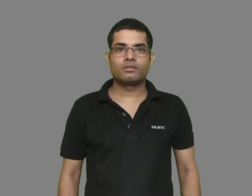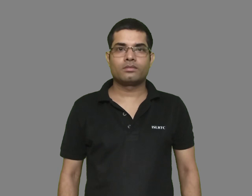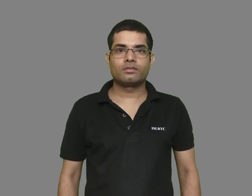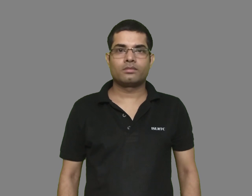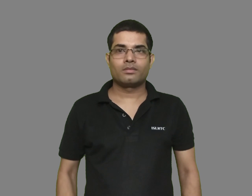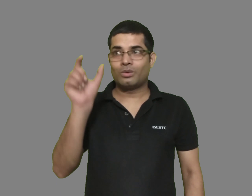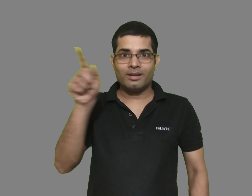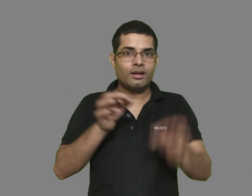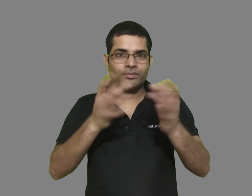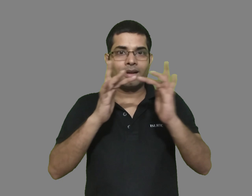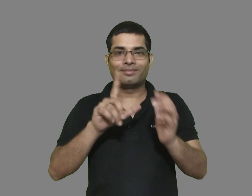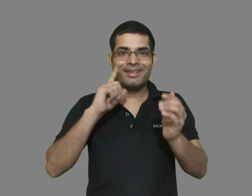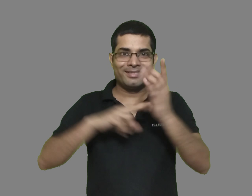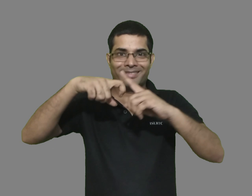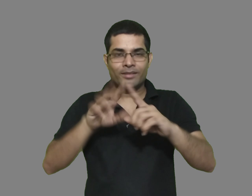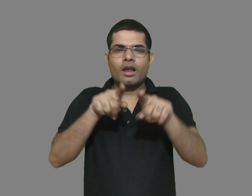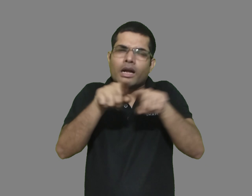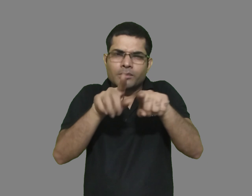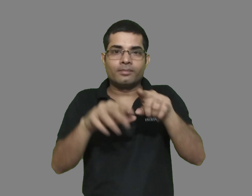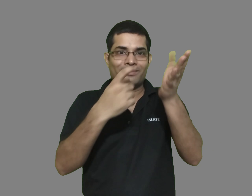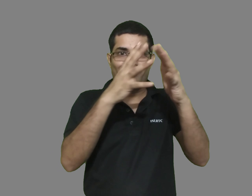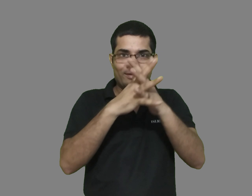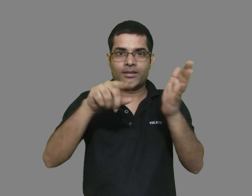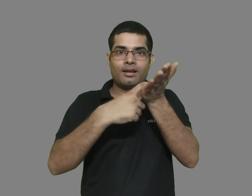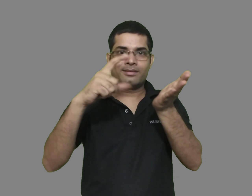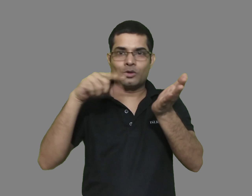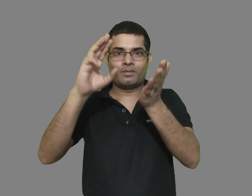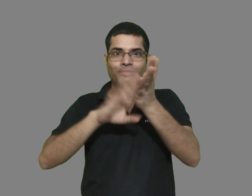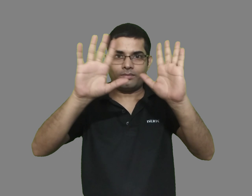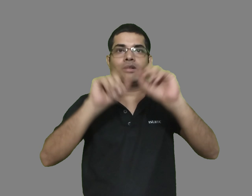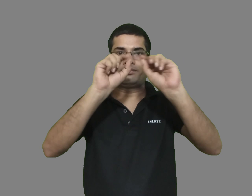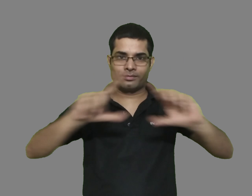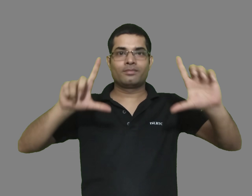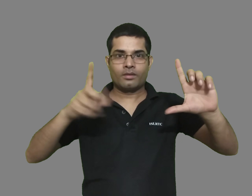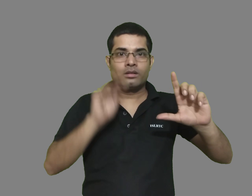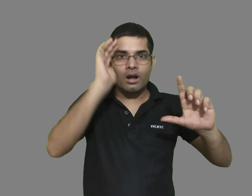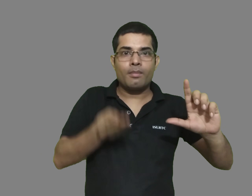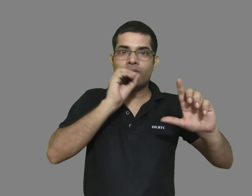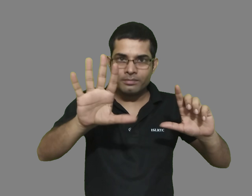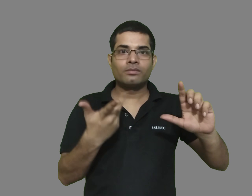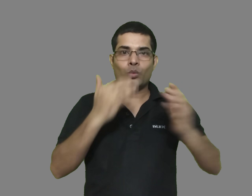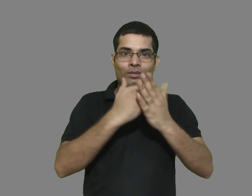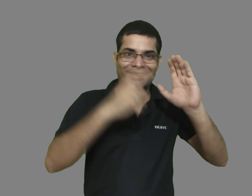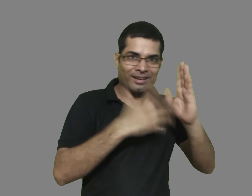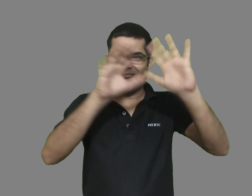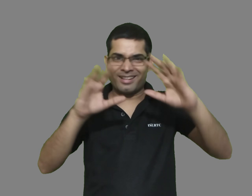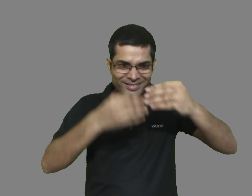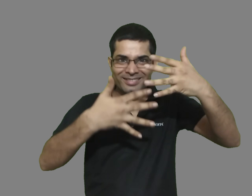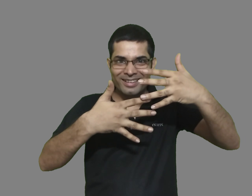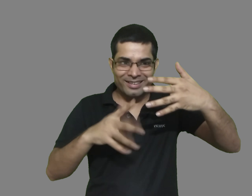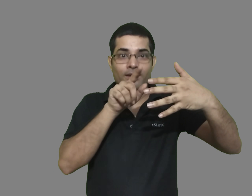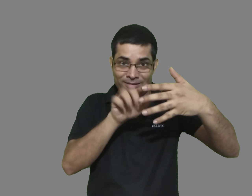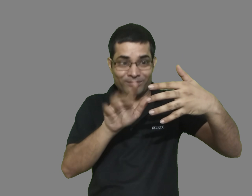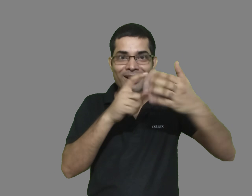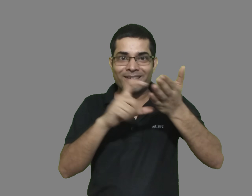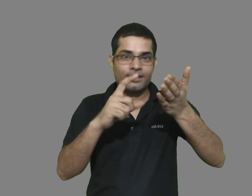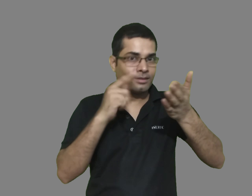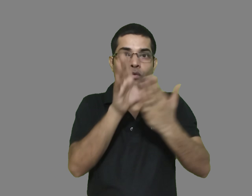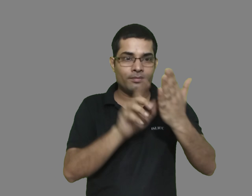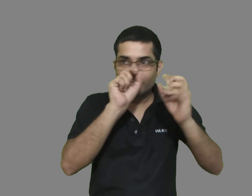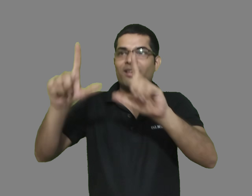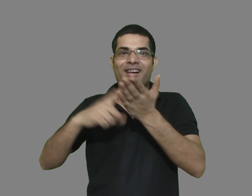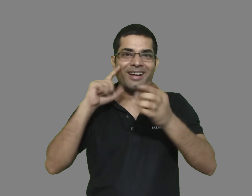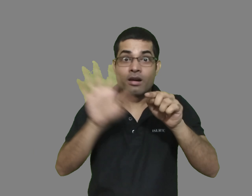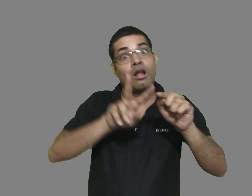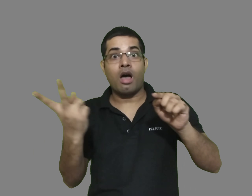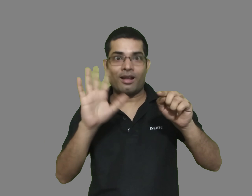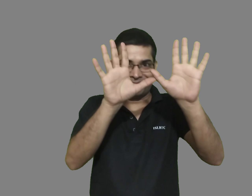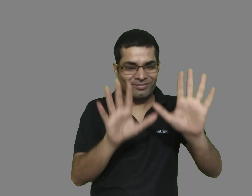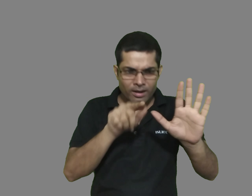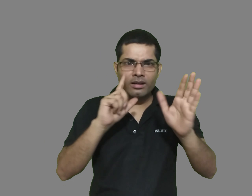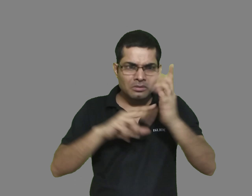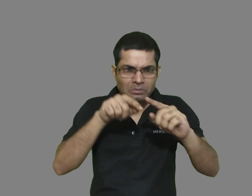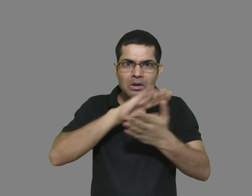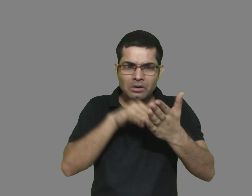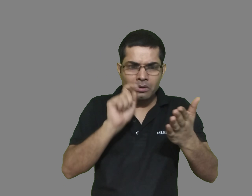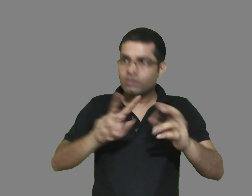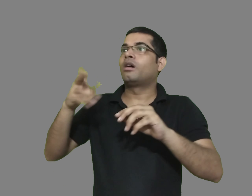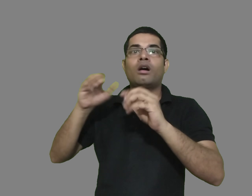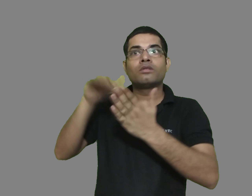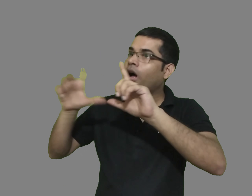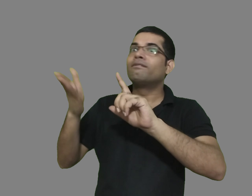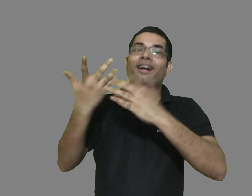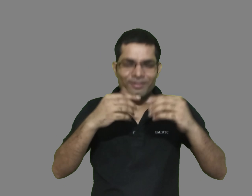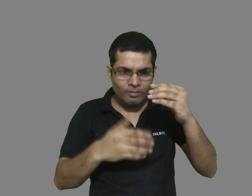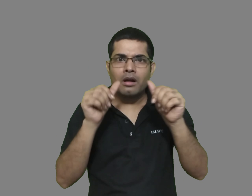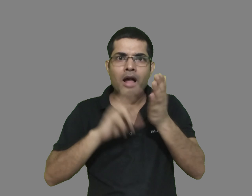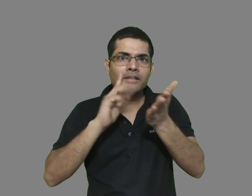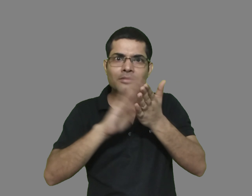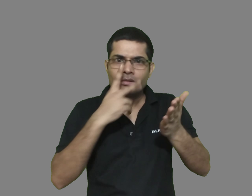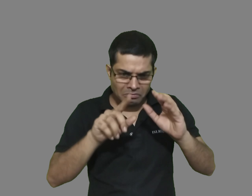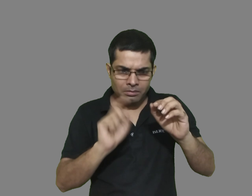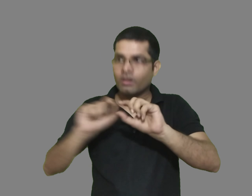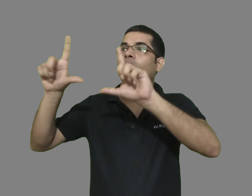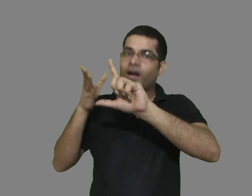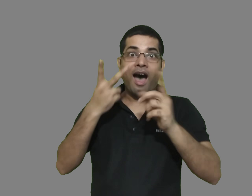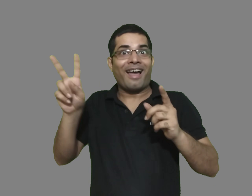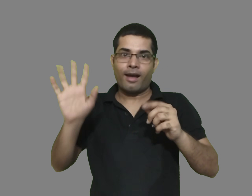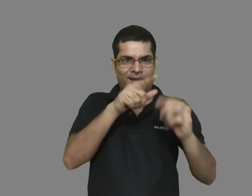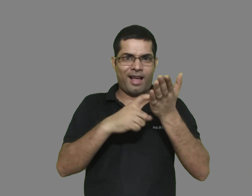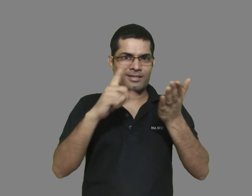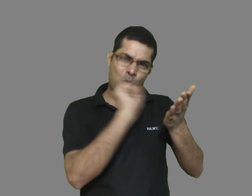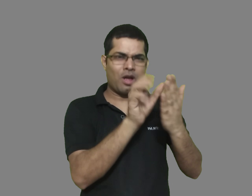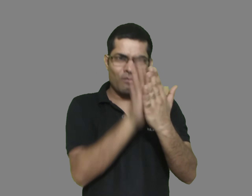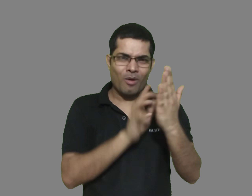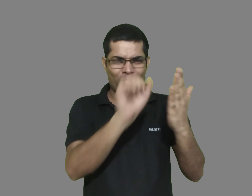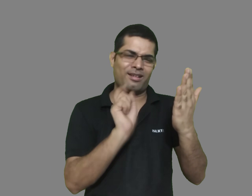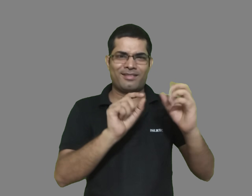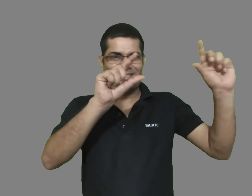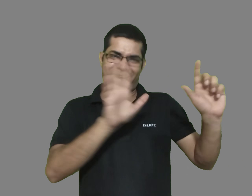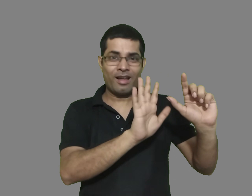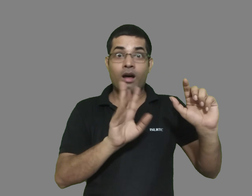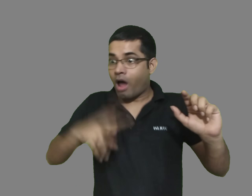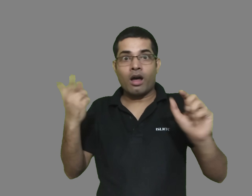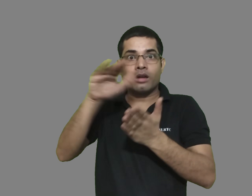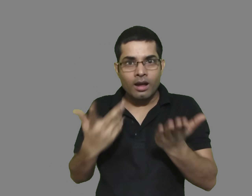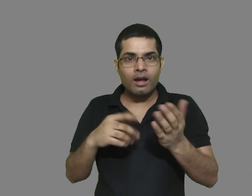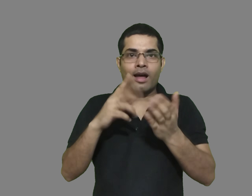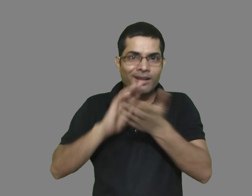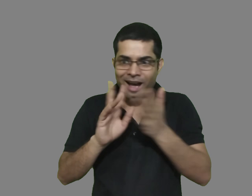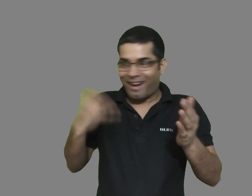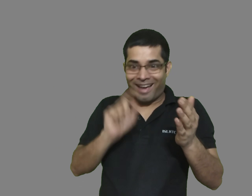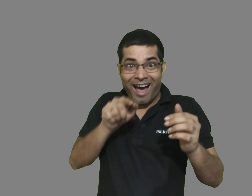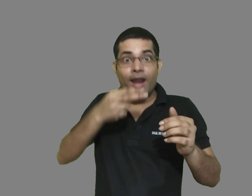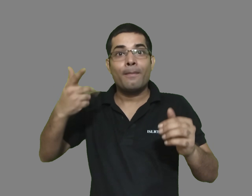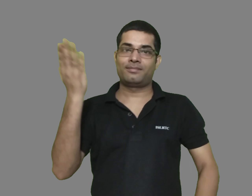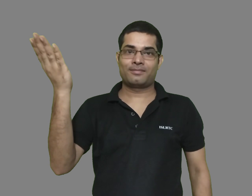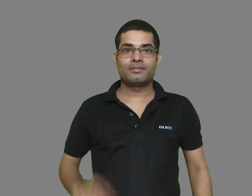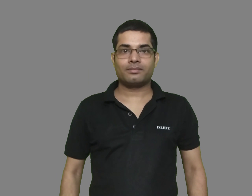Back Link